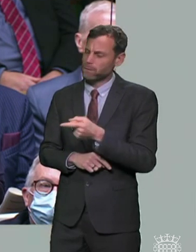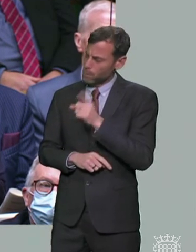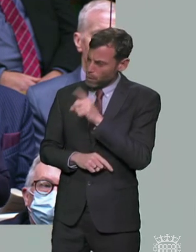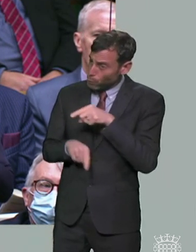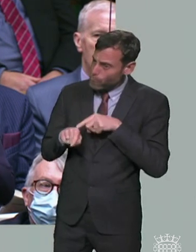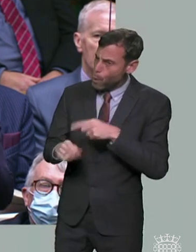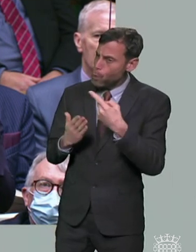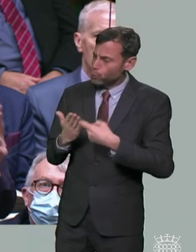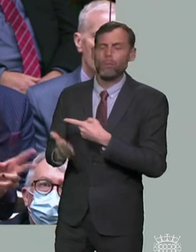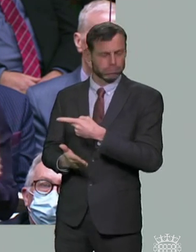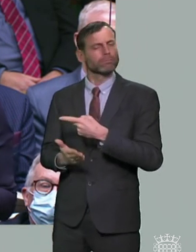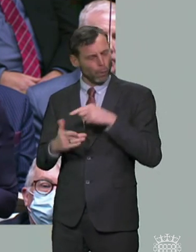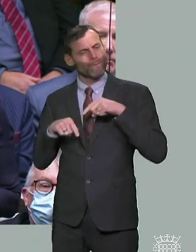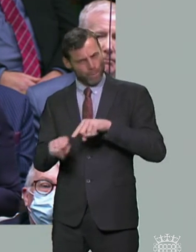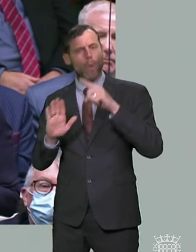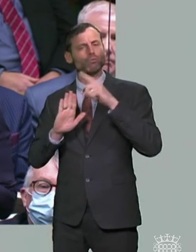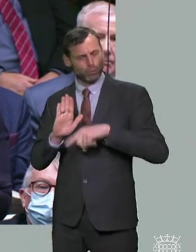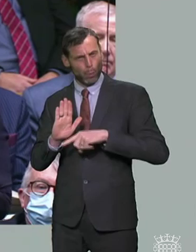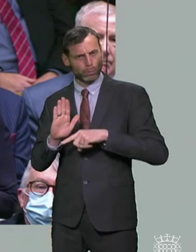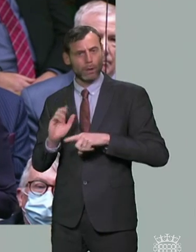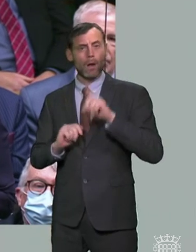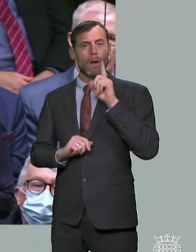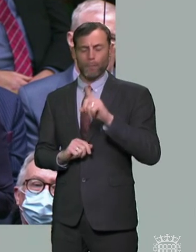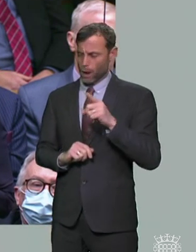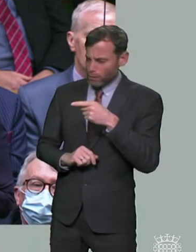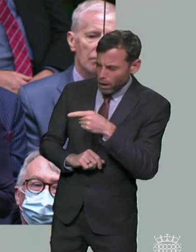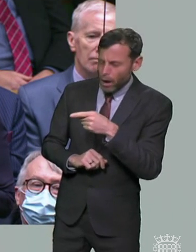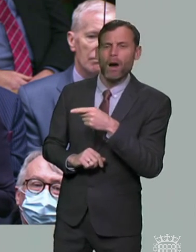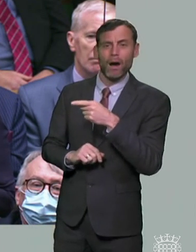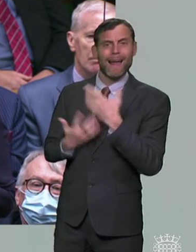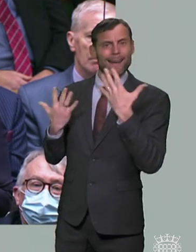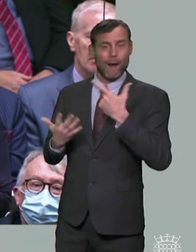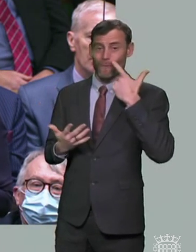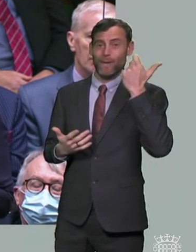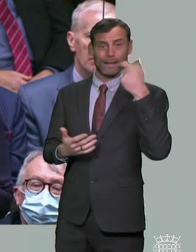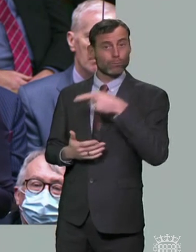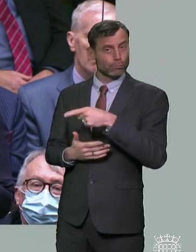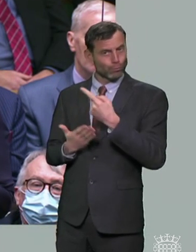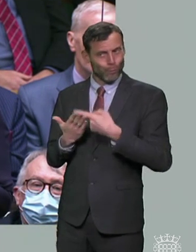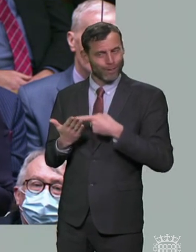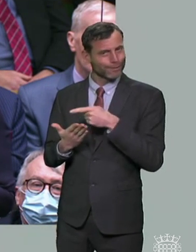Last week, we heard that rules may have been broken, but that he thought it was a work event.